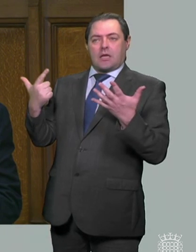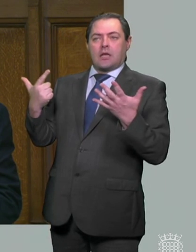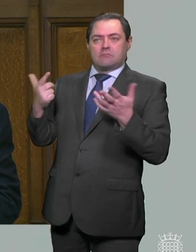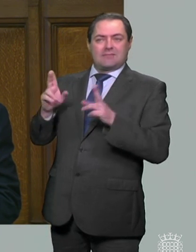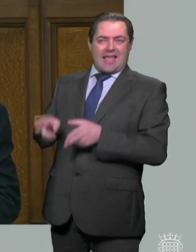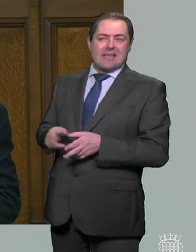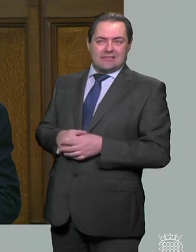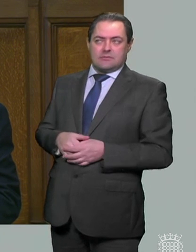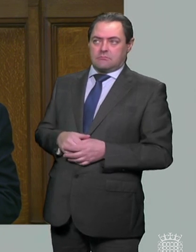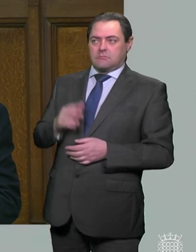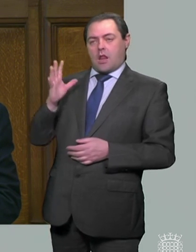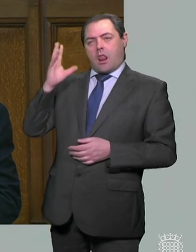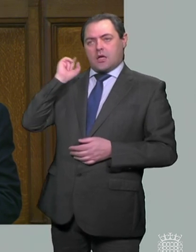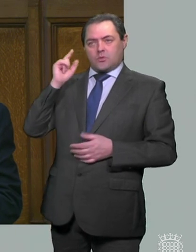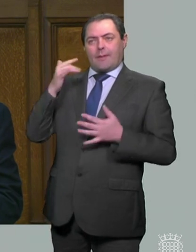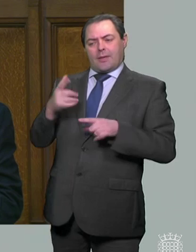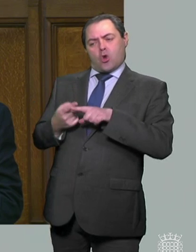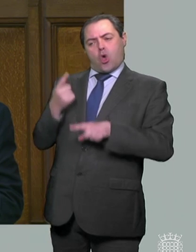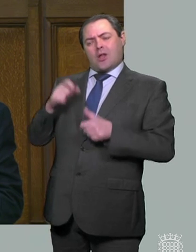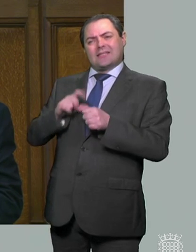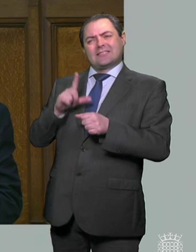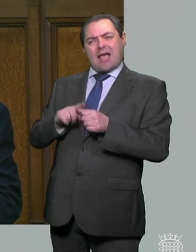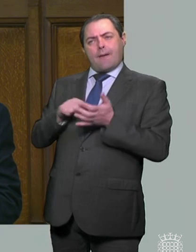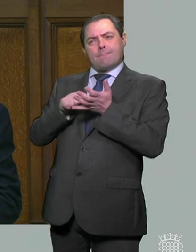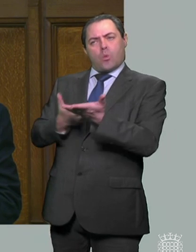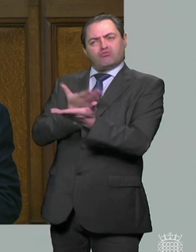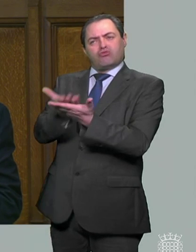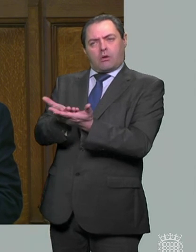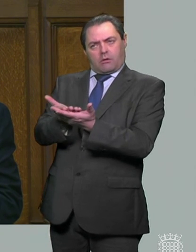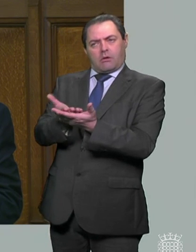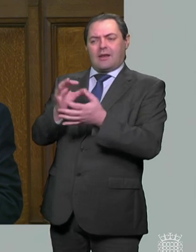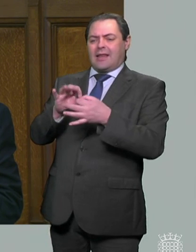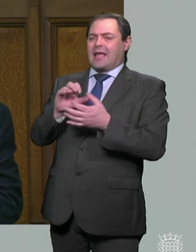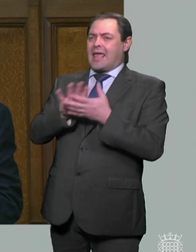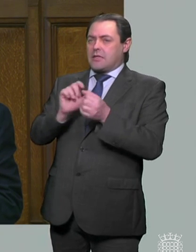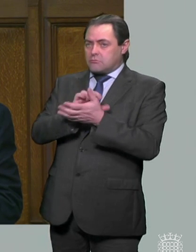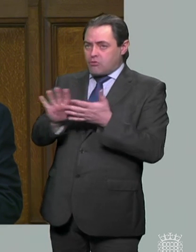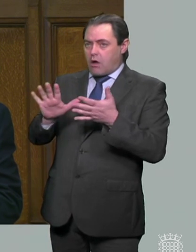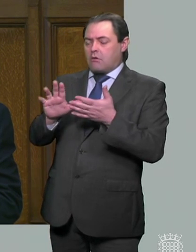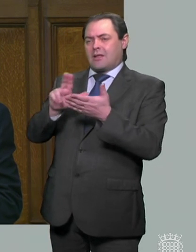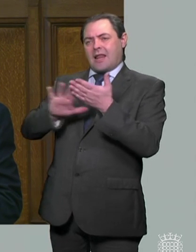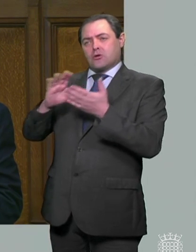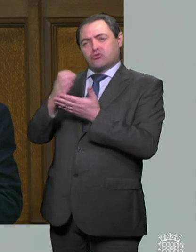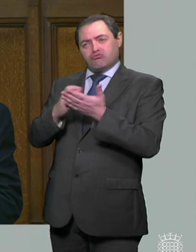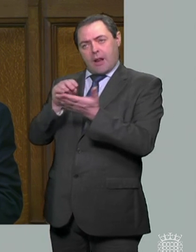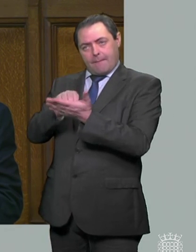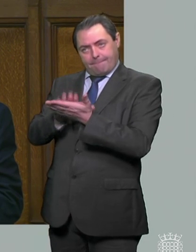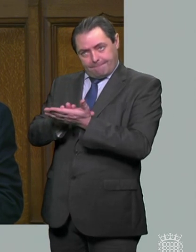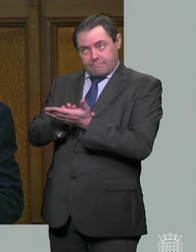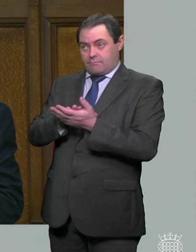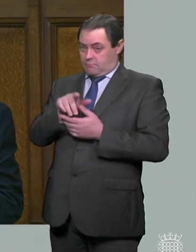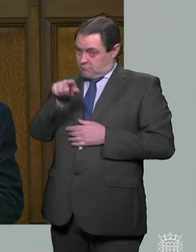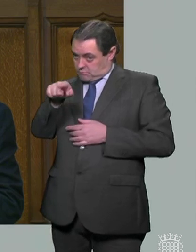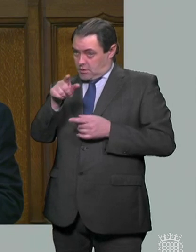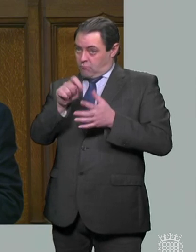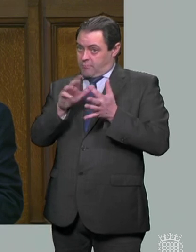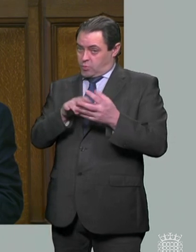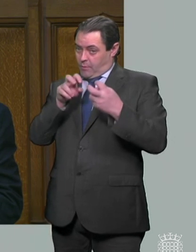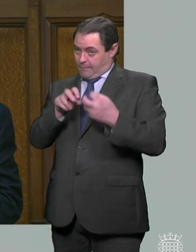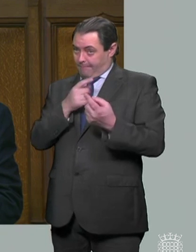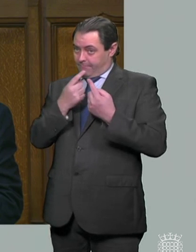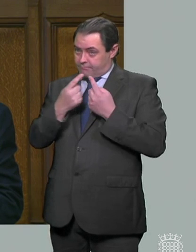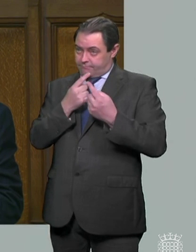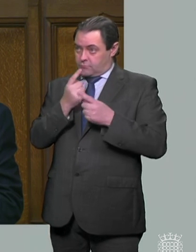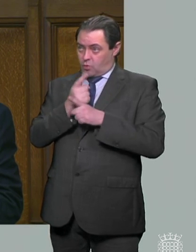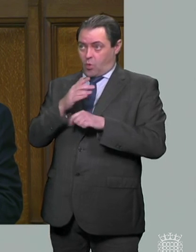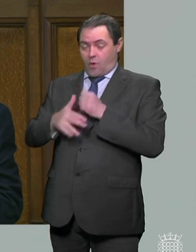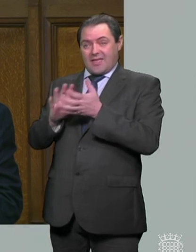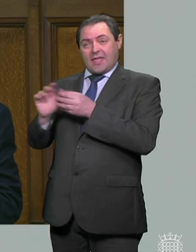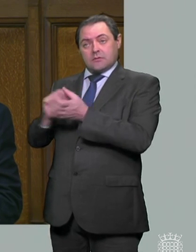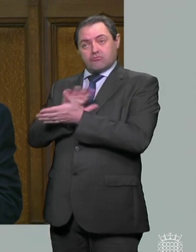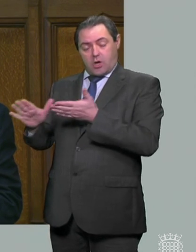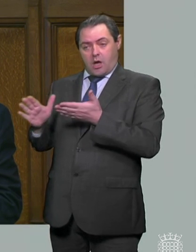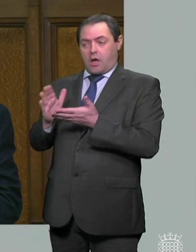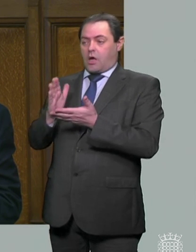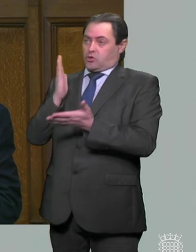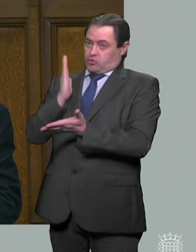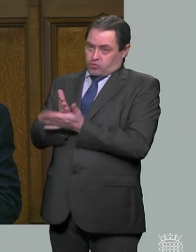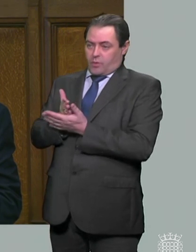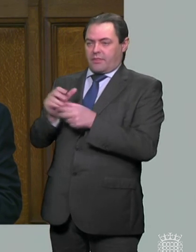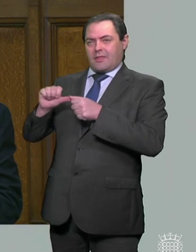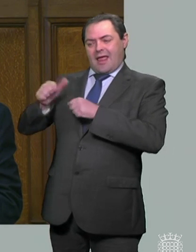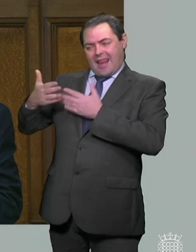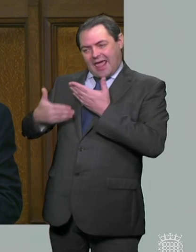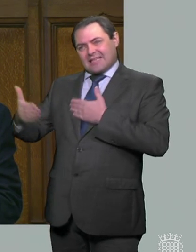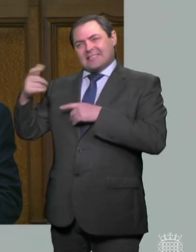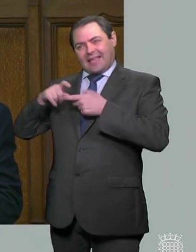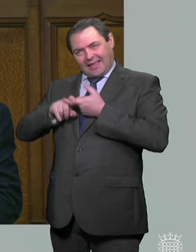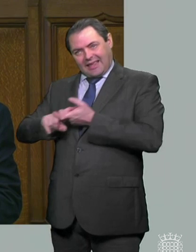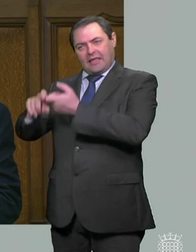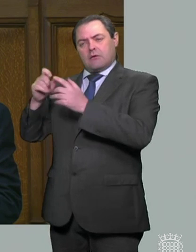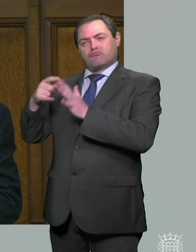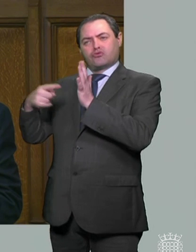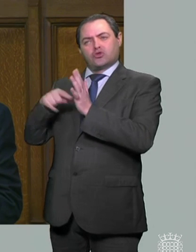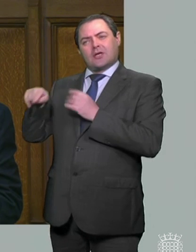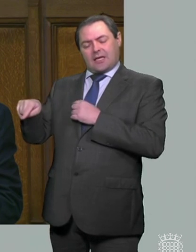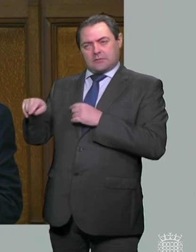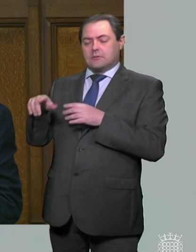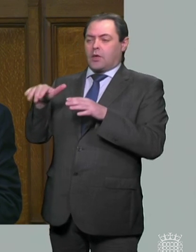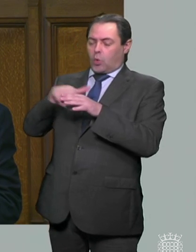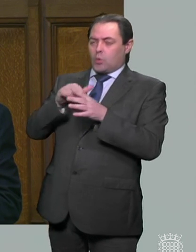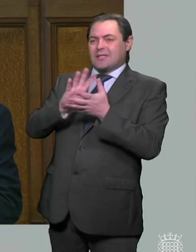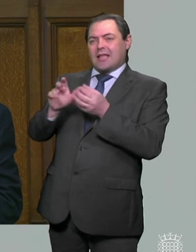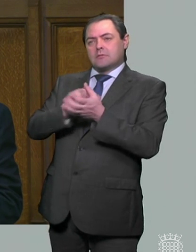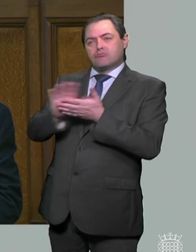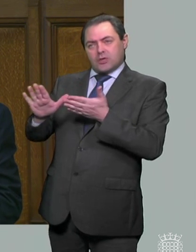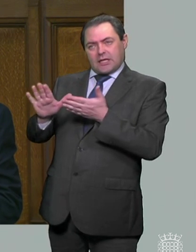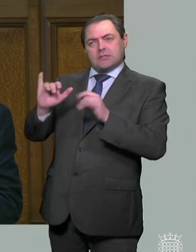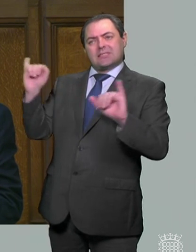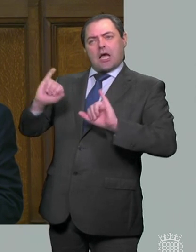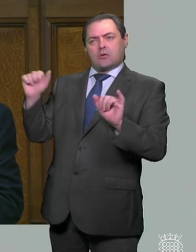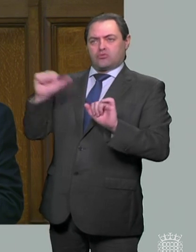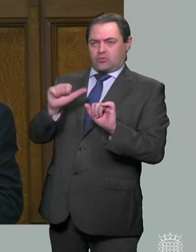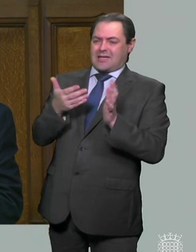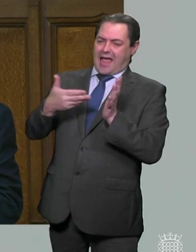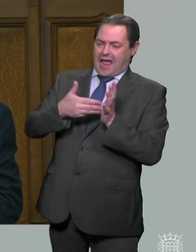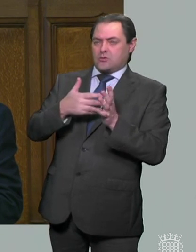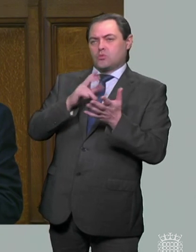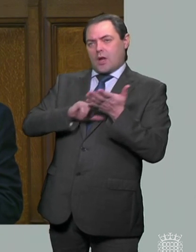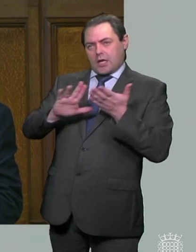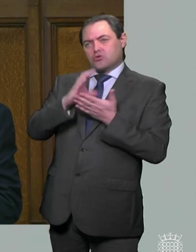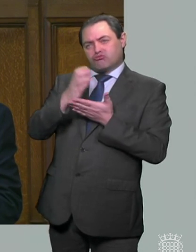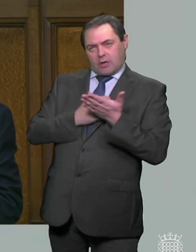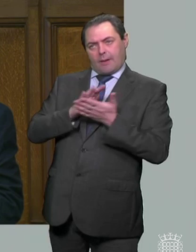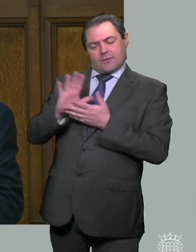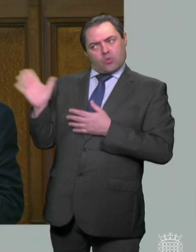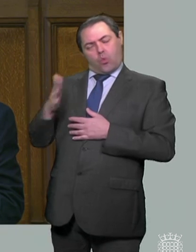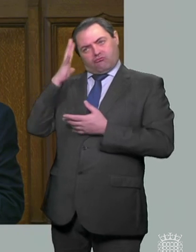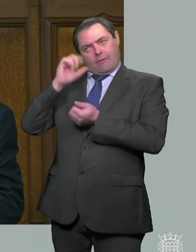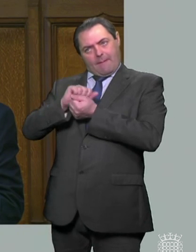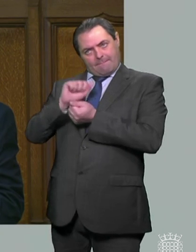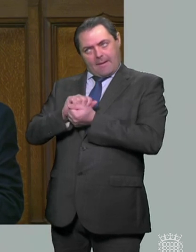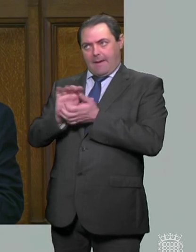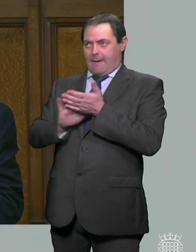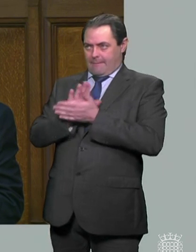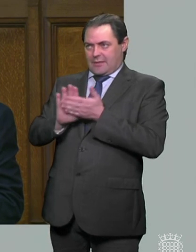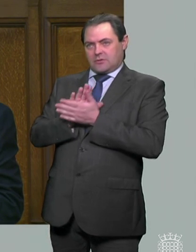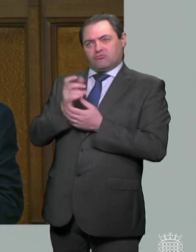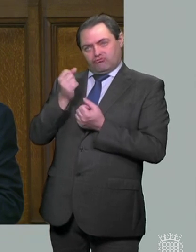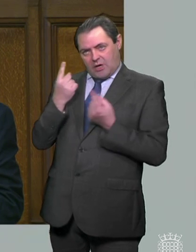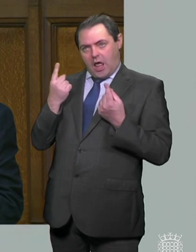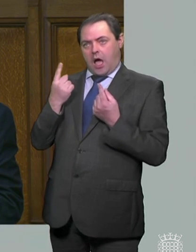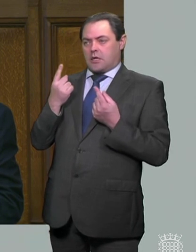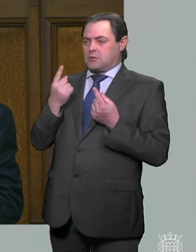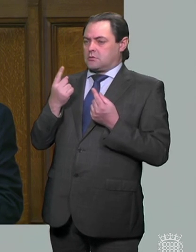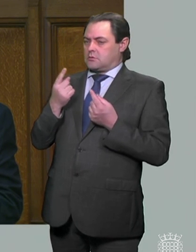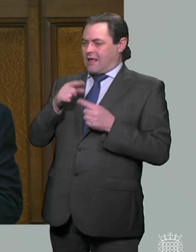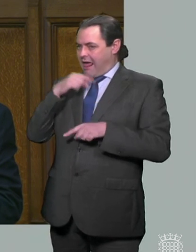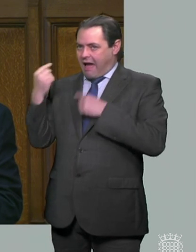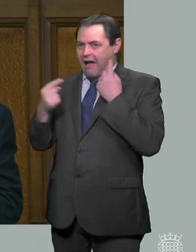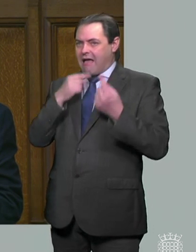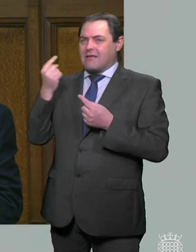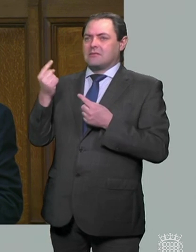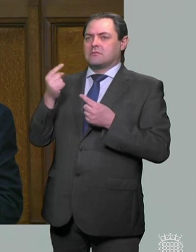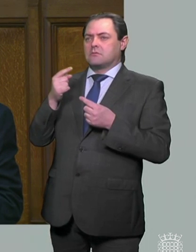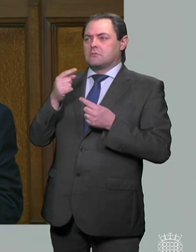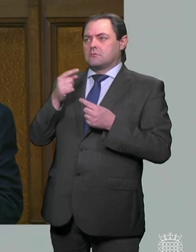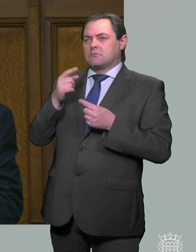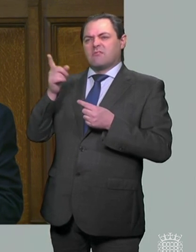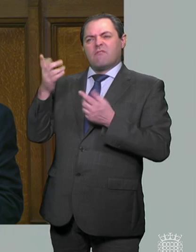Following my tabling last week of early-day motion 649 on Hillsborough and the national curriculum, will the Prime Minister agree to meet me to discuss the roll-out of the Hillsborough real truth legacy project, including the addition of the Hillsborough disaster to the national curriculum and help to consign to history the narrative of lies and smears peddled by some